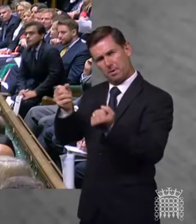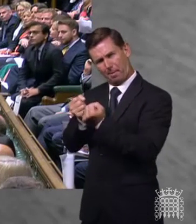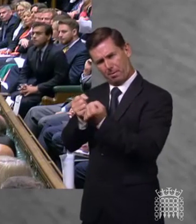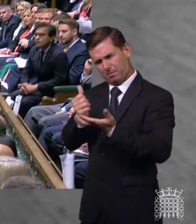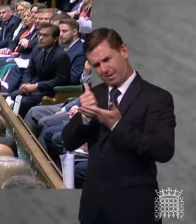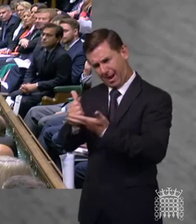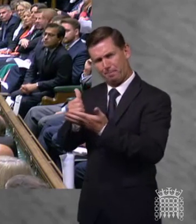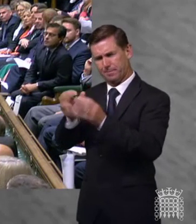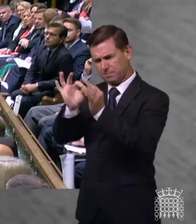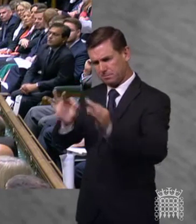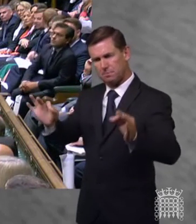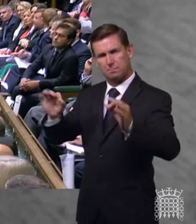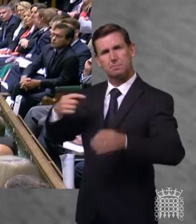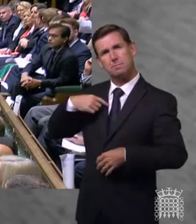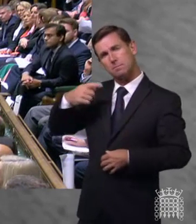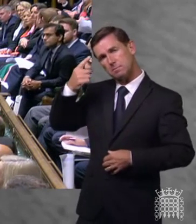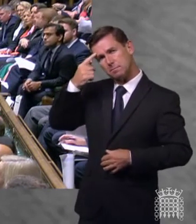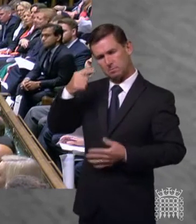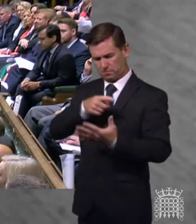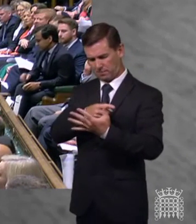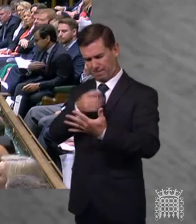There will be five parts to this approach.